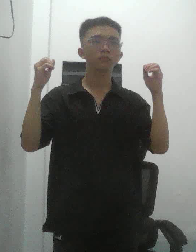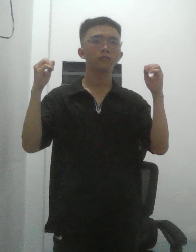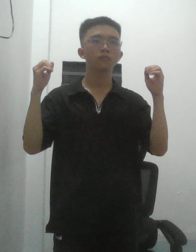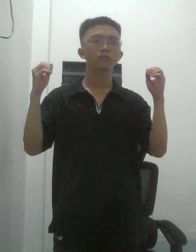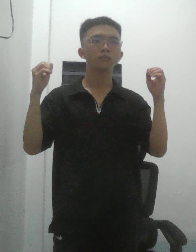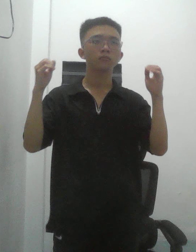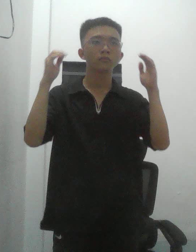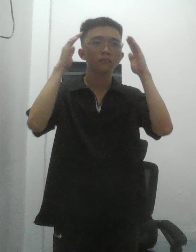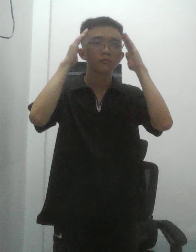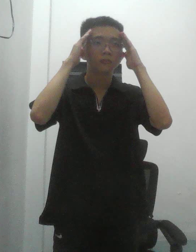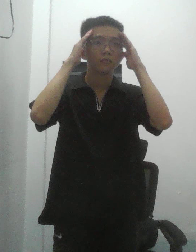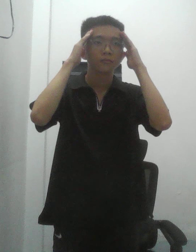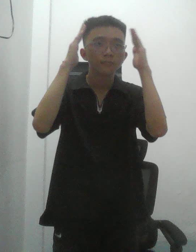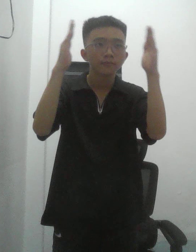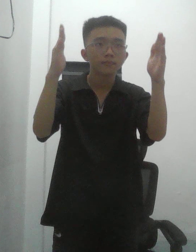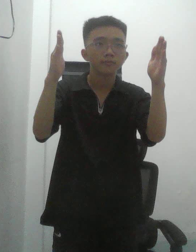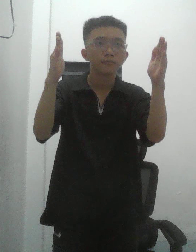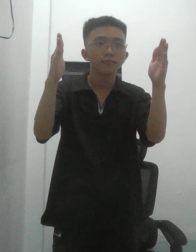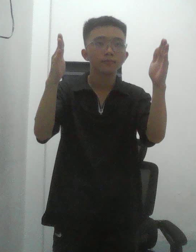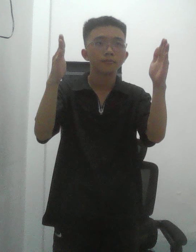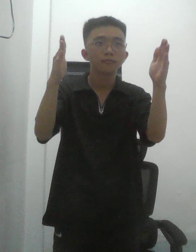quan tam